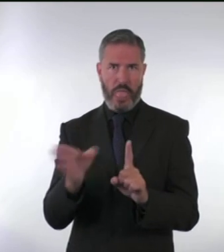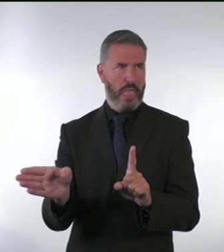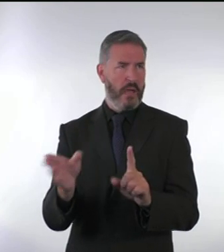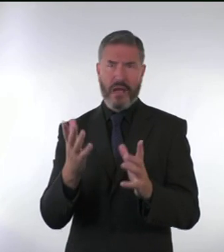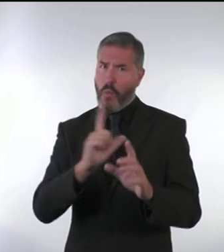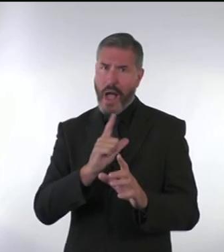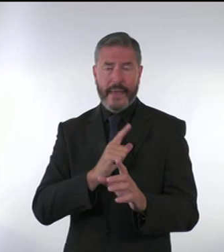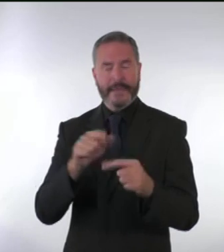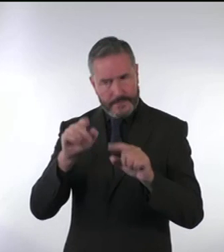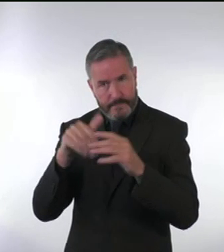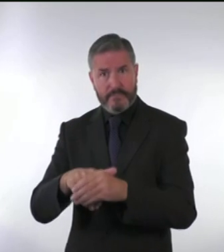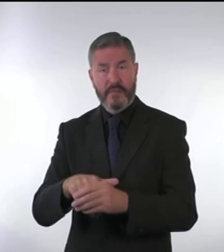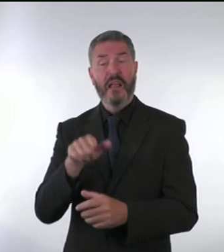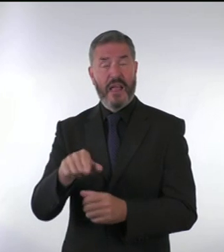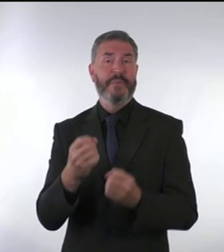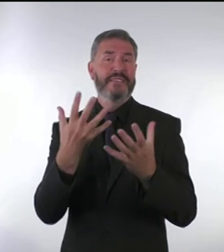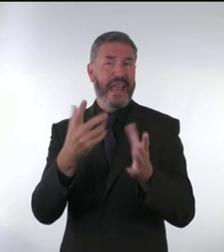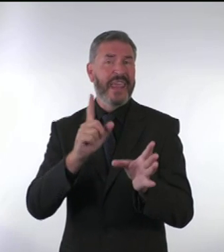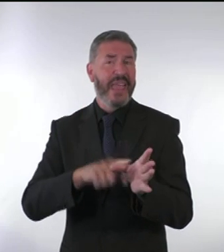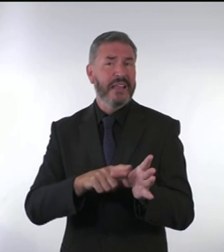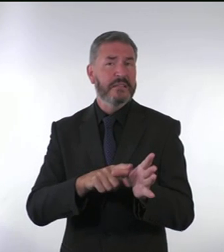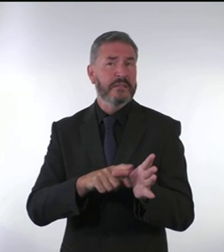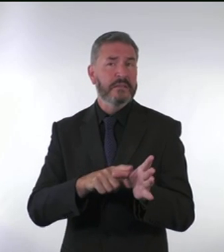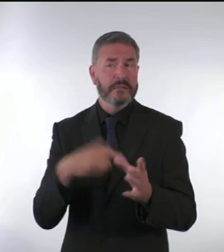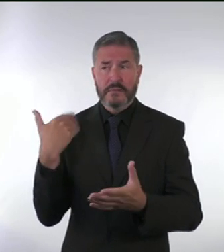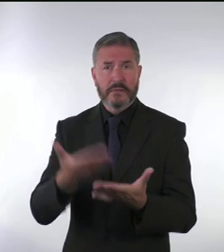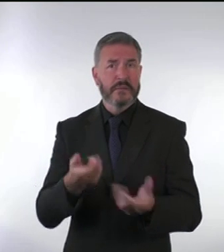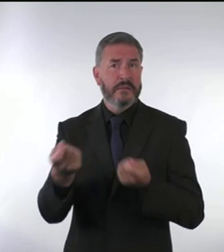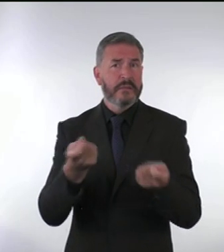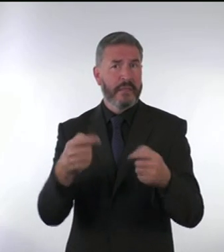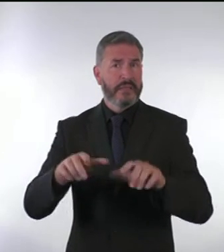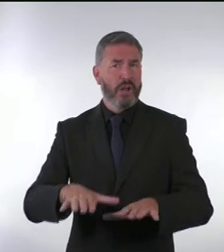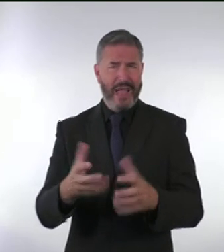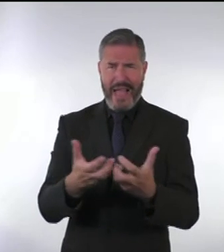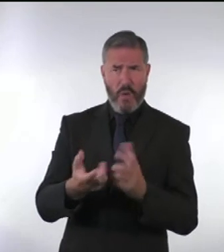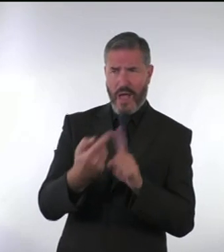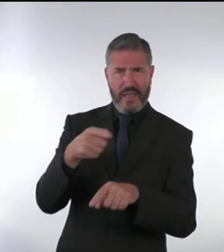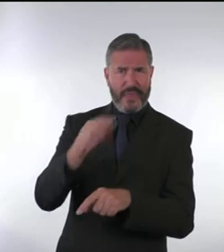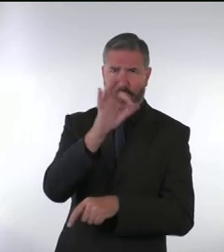After the Government have been in power for 10 years, how does the Prime Minister explain that?